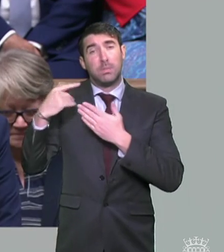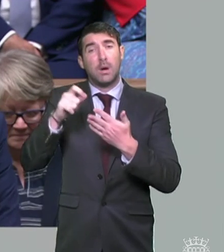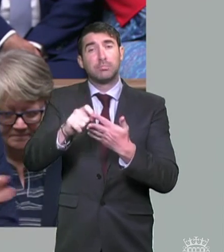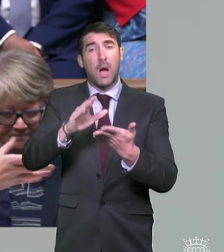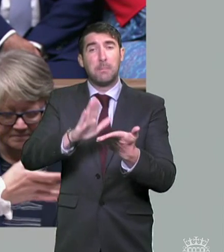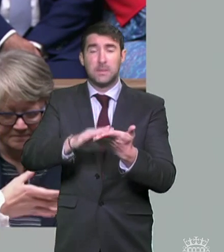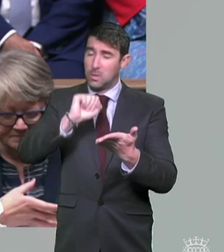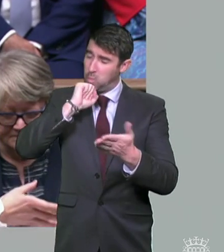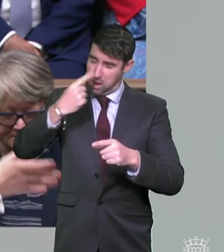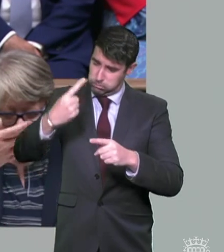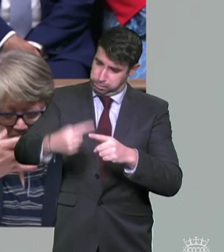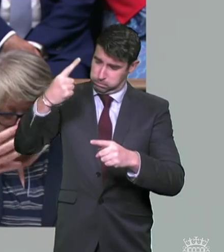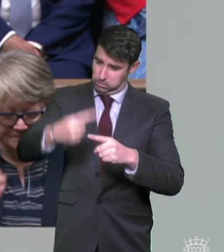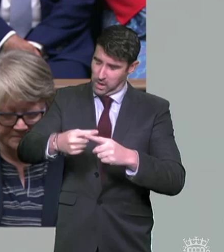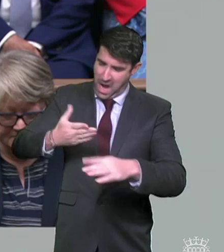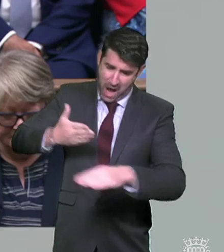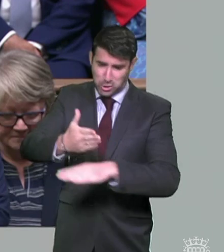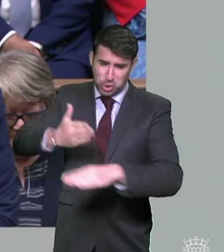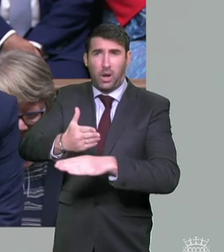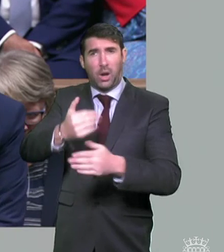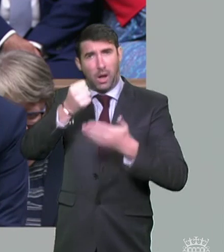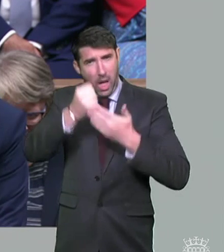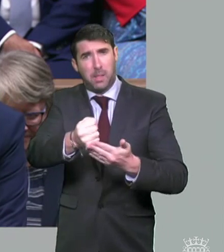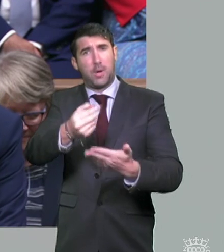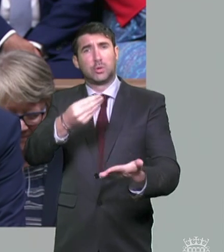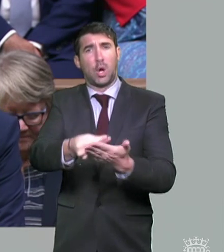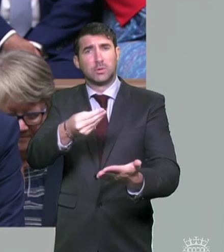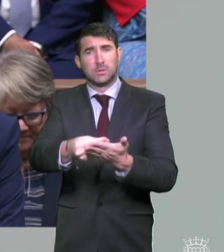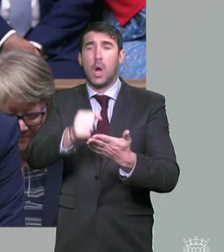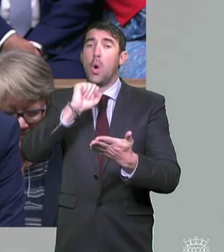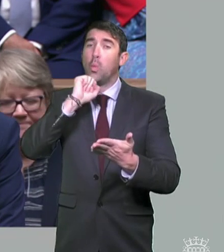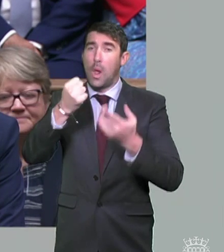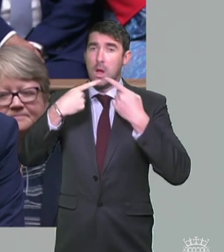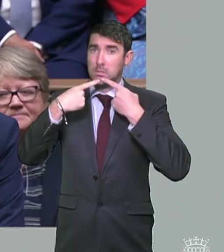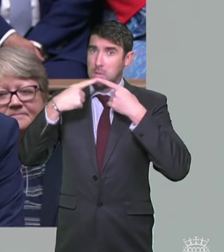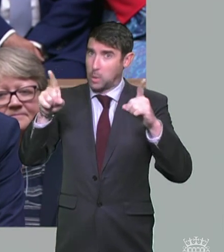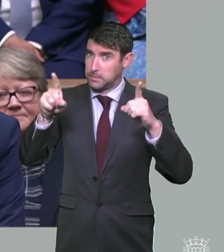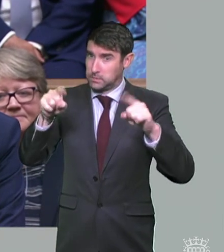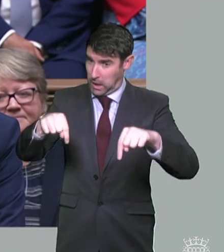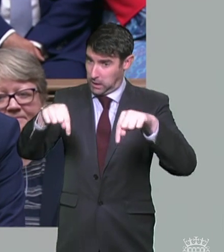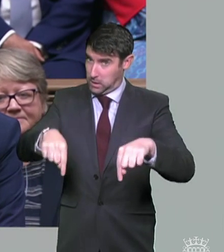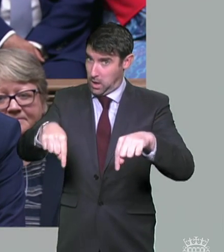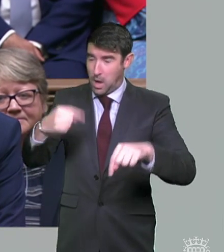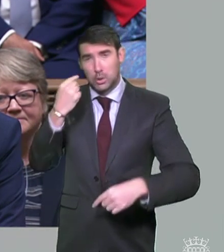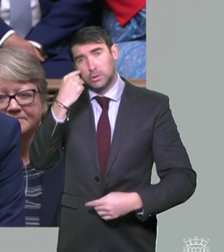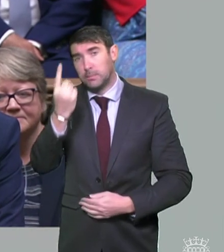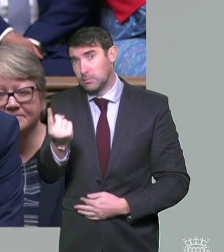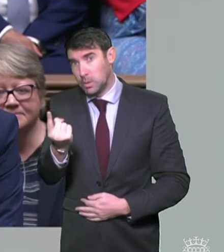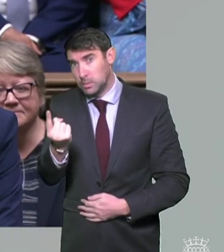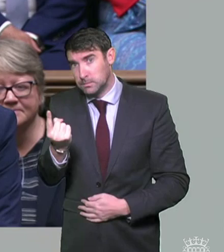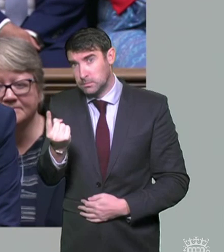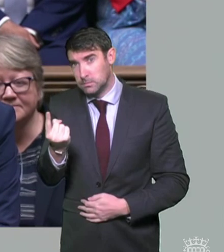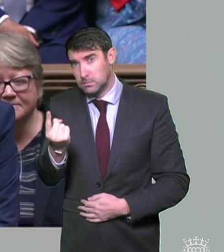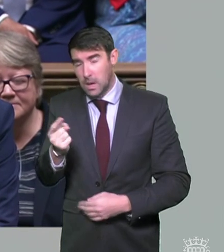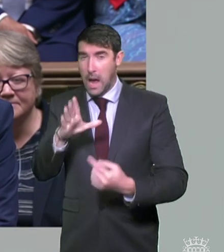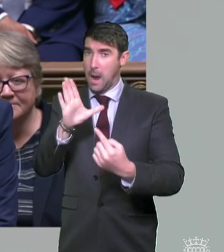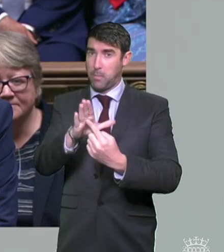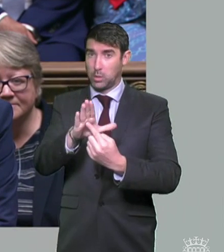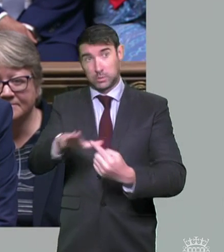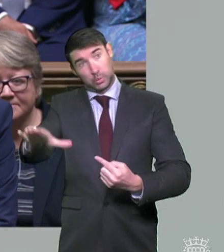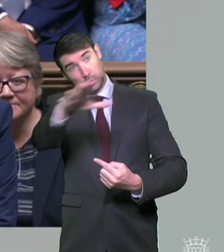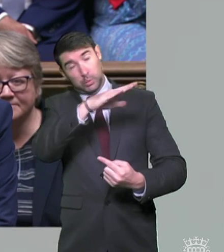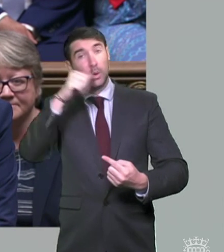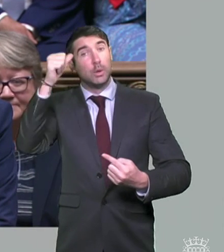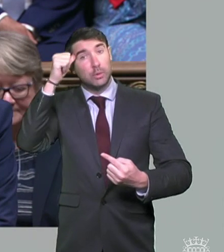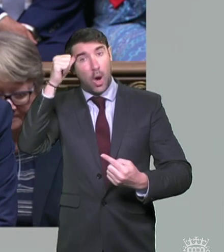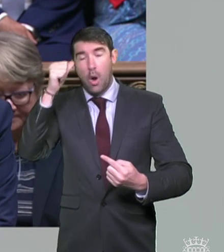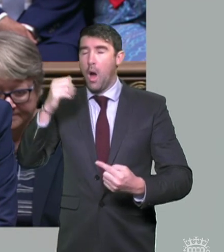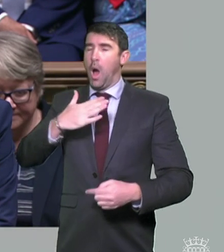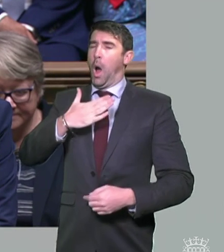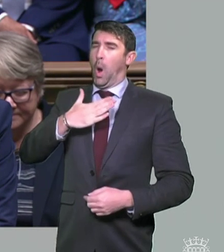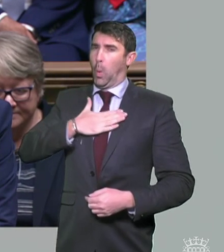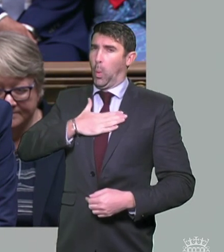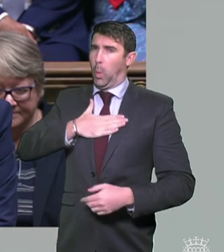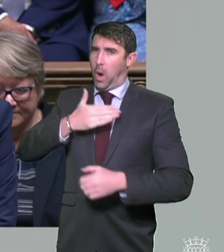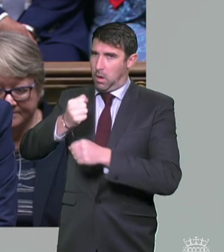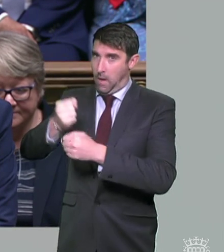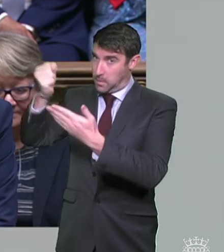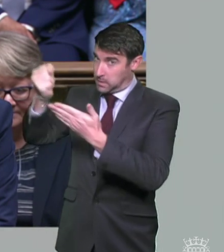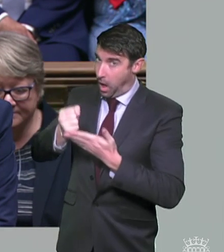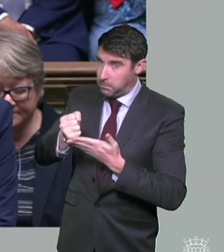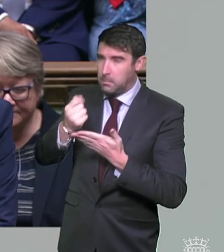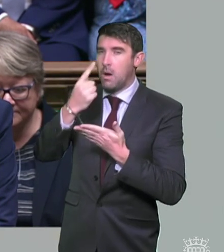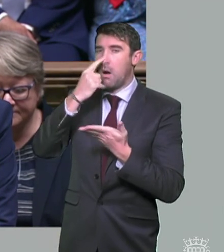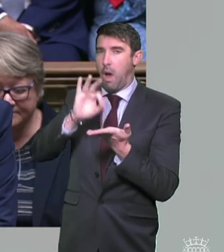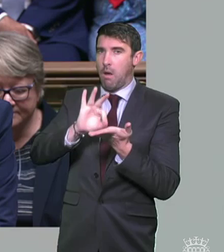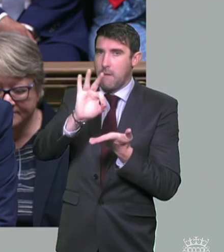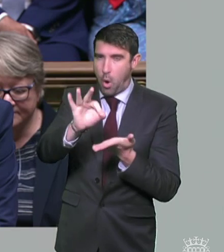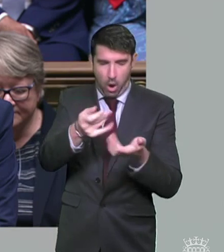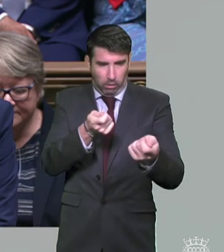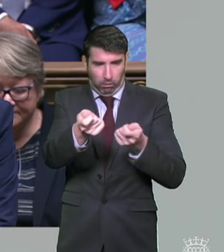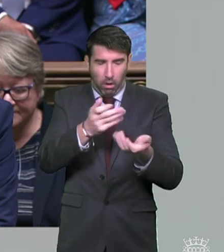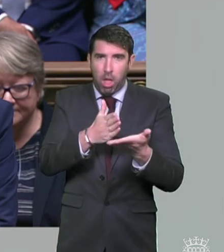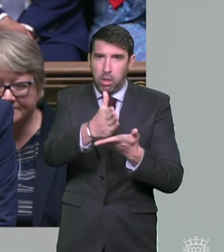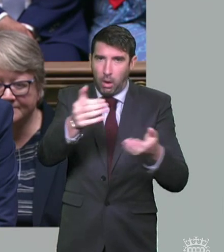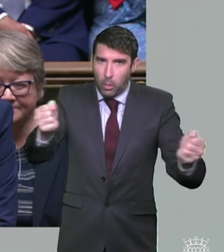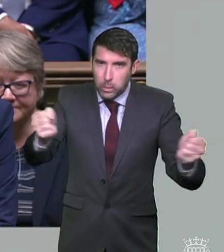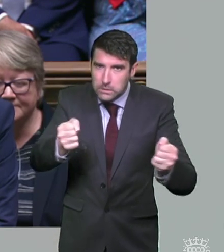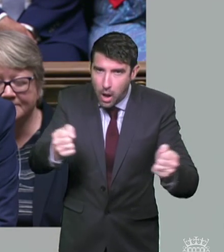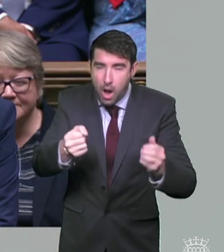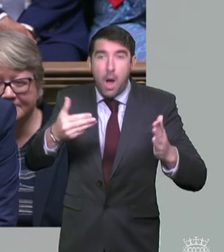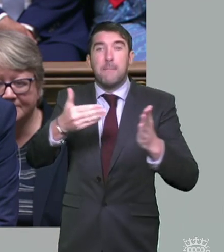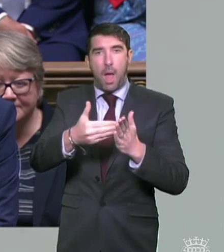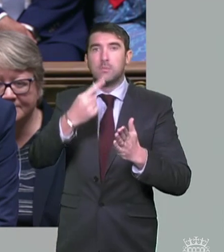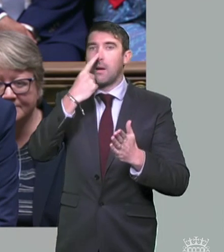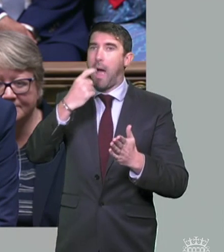I will be making an announcement to this House on that tomorrow, and giving people certainty to make sure that they are able to get through this winter, able to have the energy supplies and able to afford it.